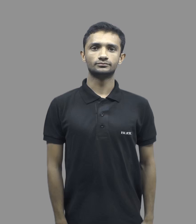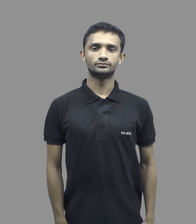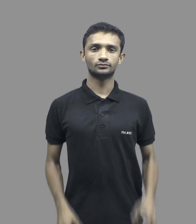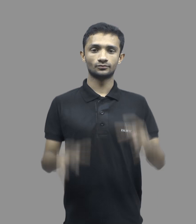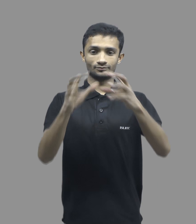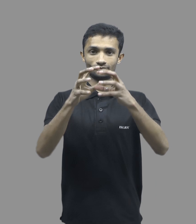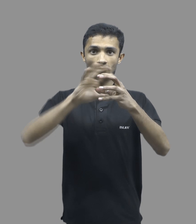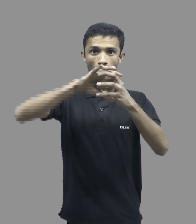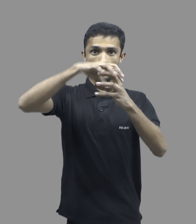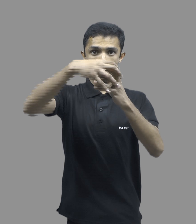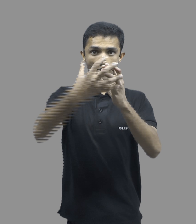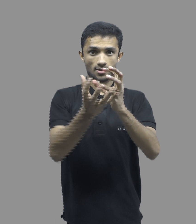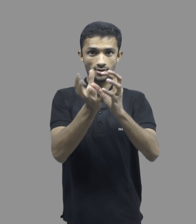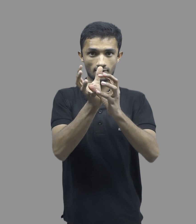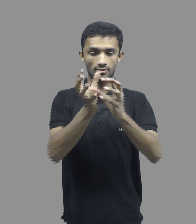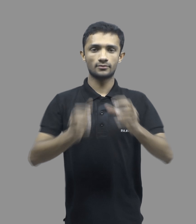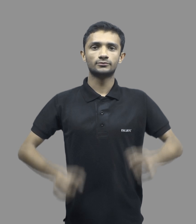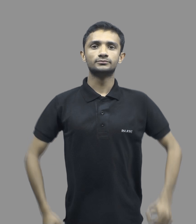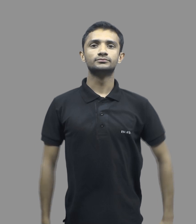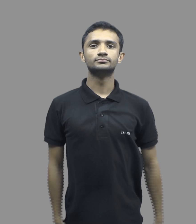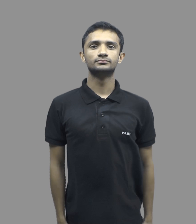Sphere